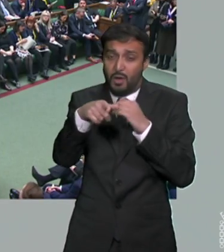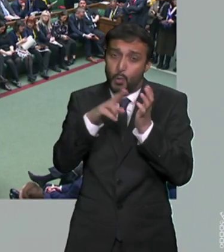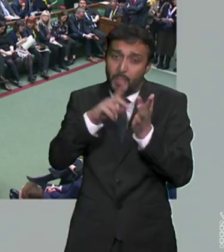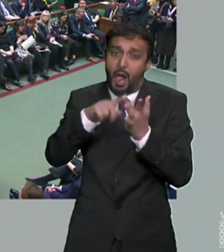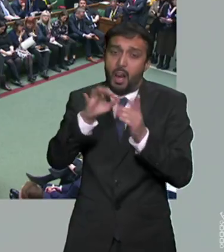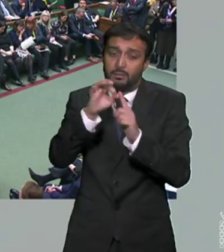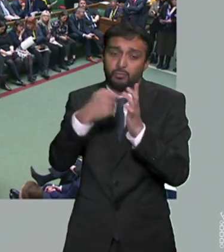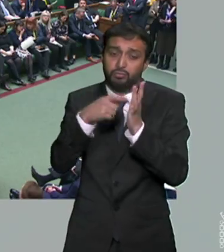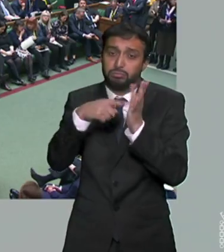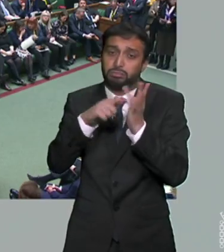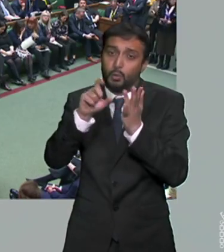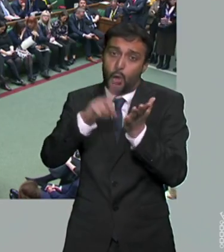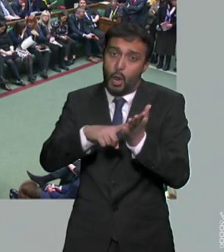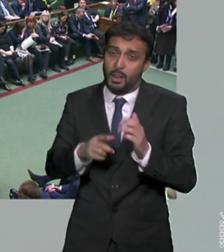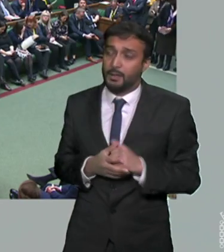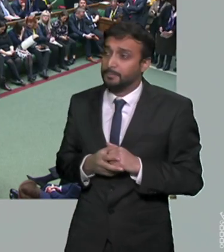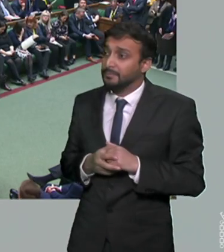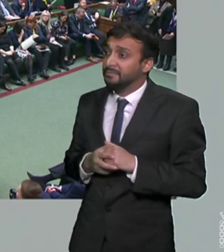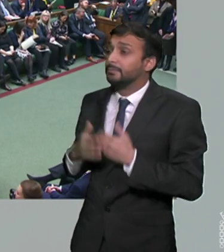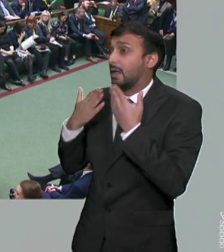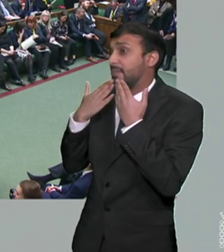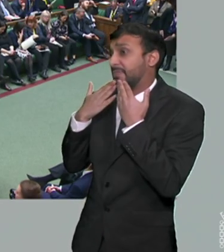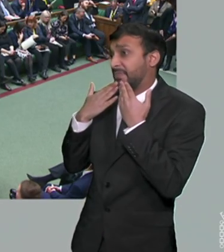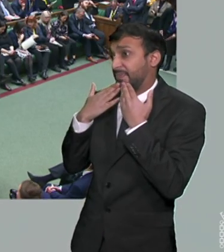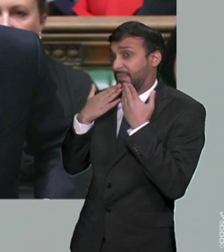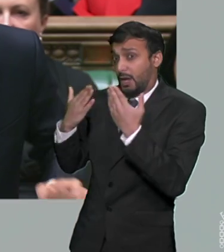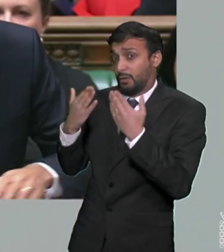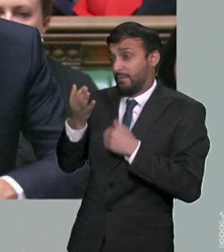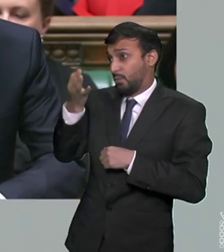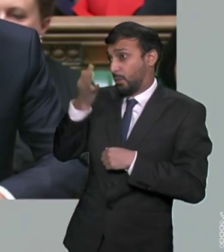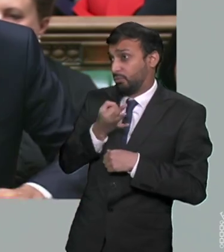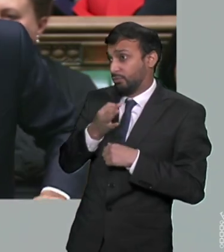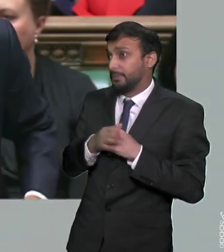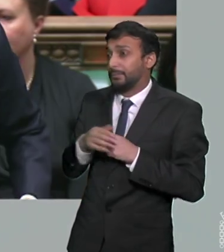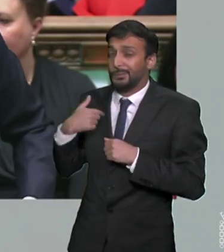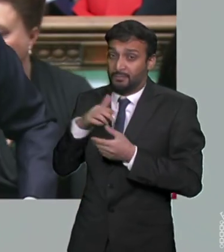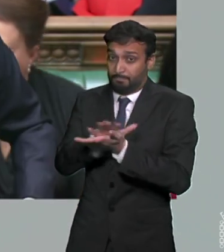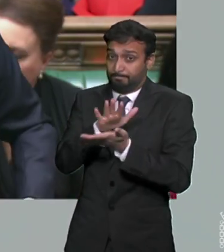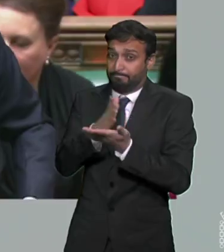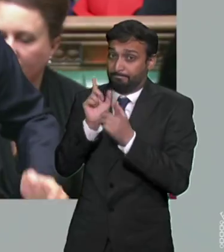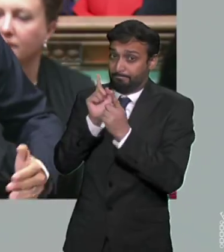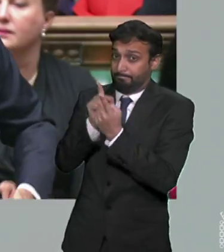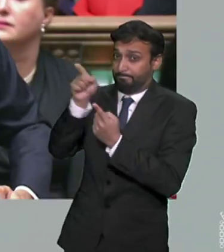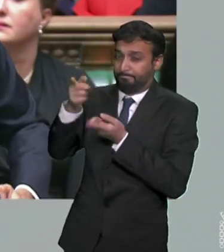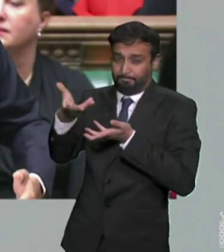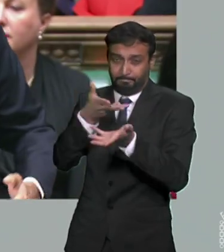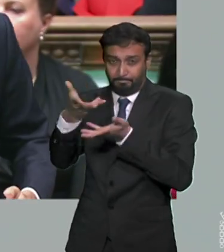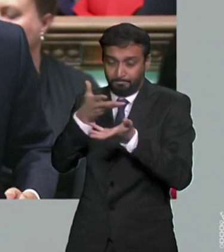I thank the honourable Gentleman for his question—I enjoyed meeting him recently to discuss these issues.